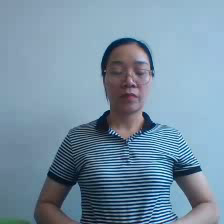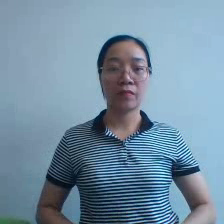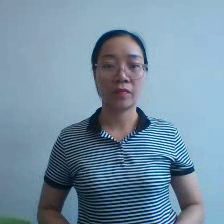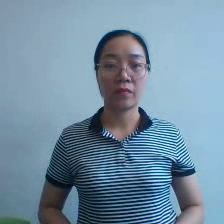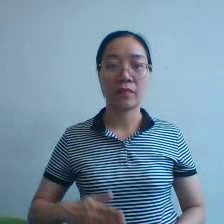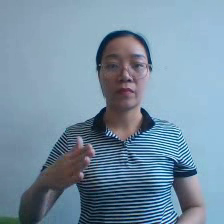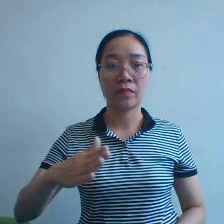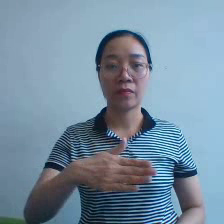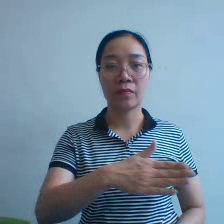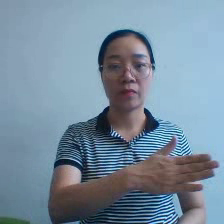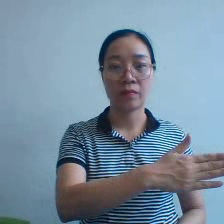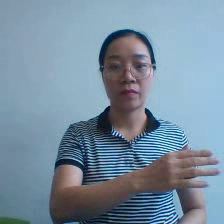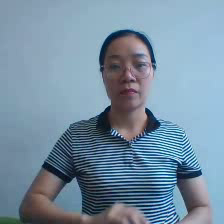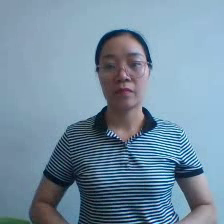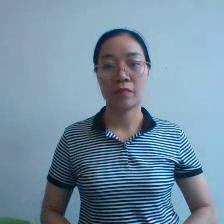Cá